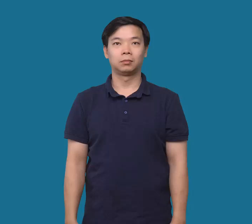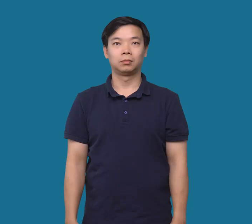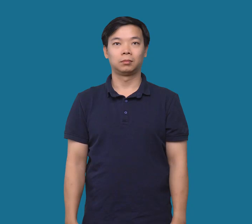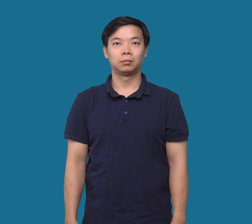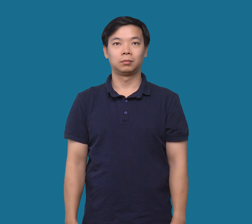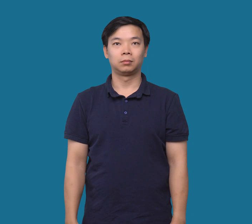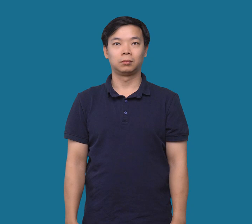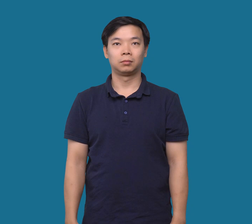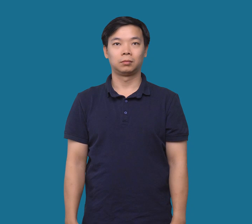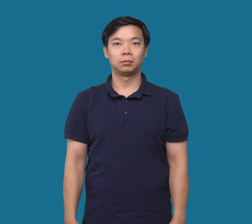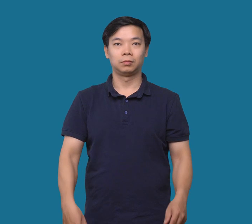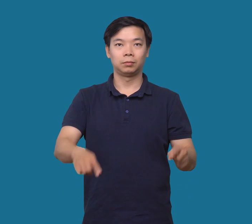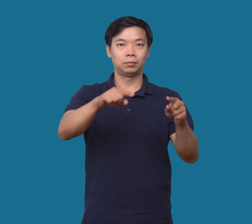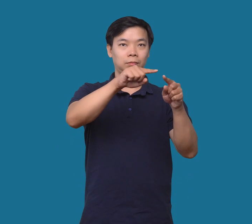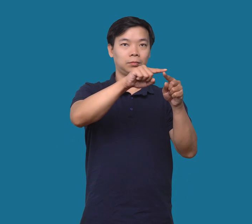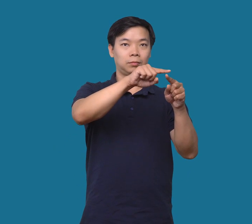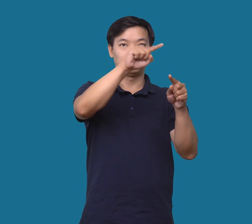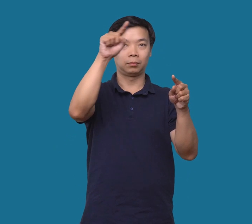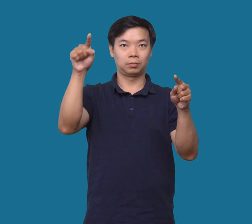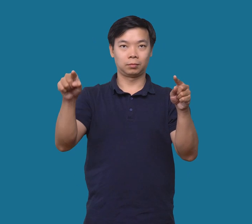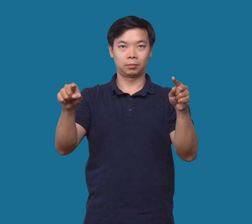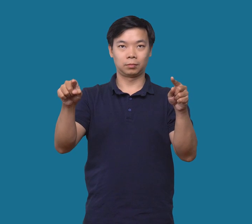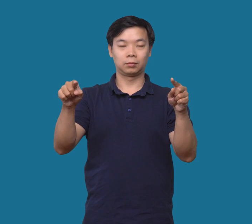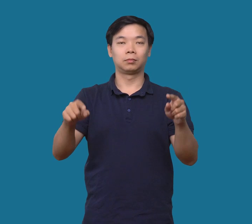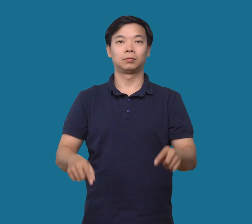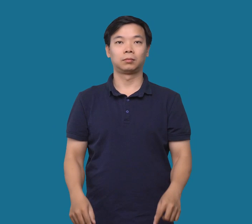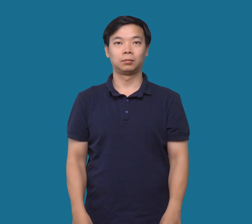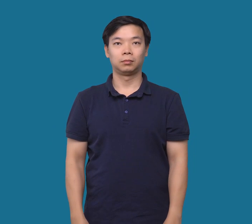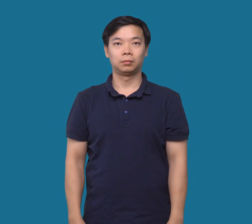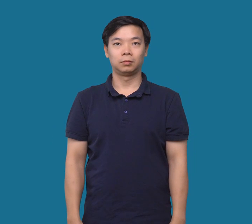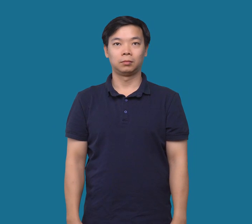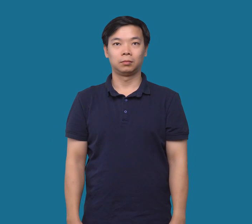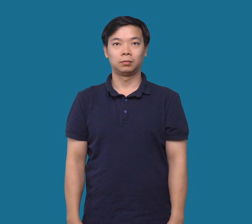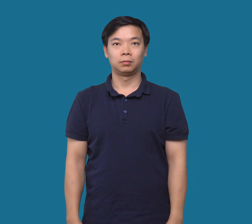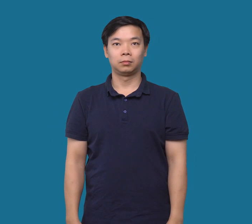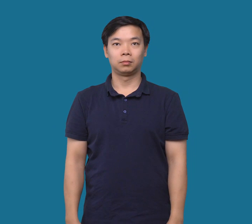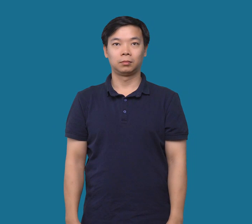vòng cung